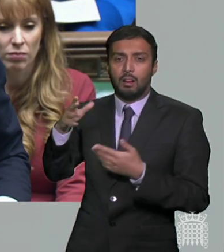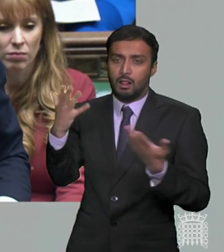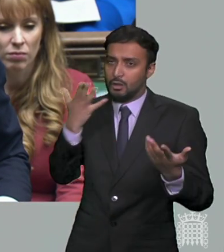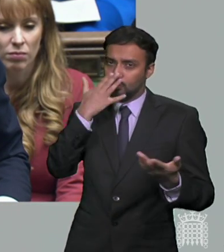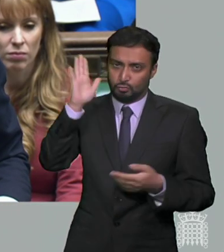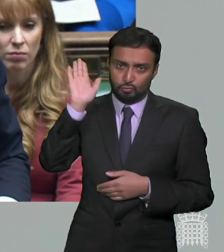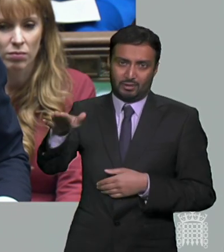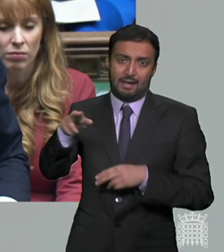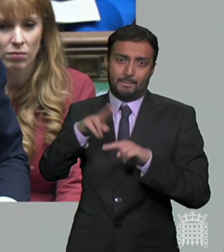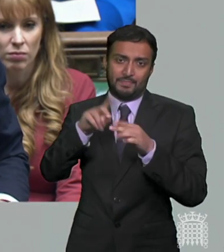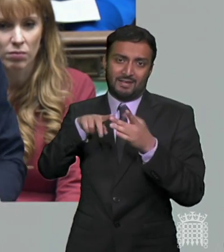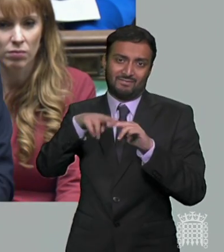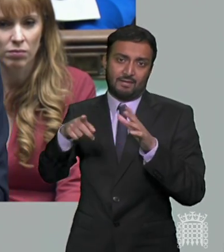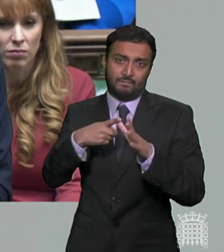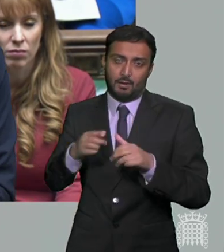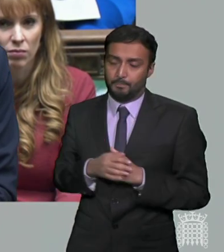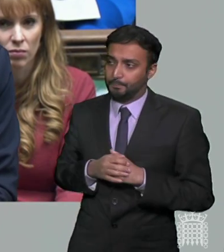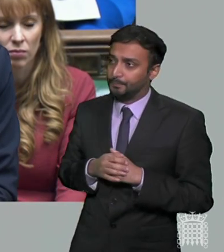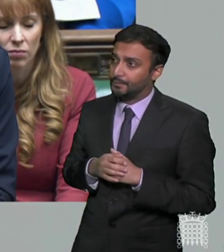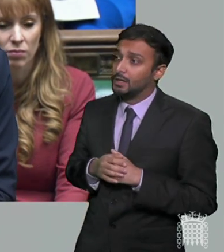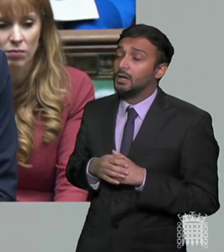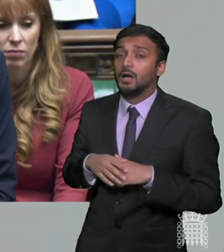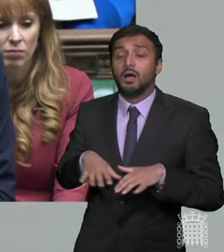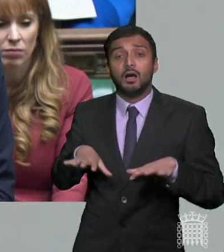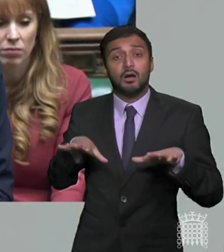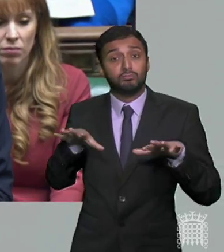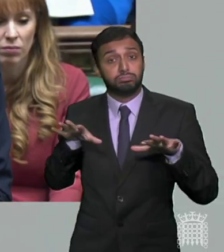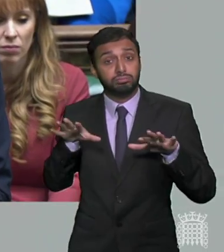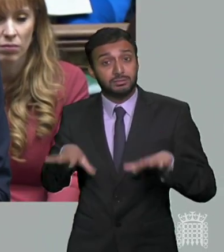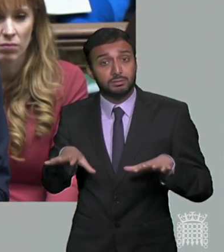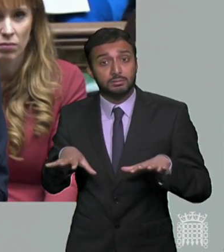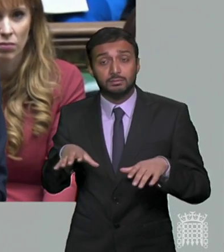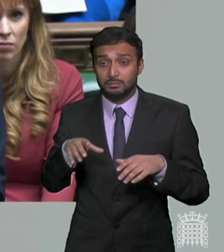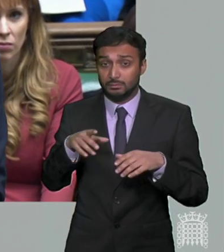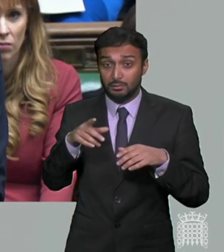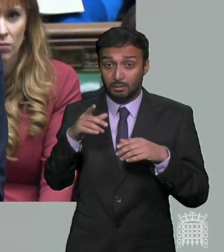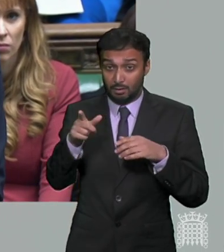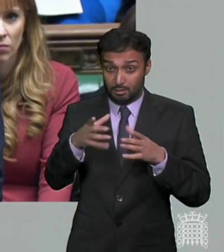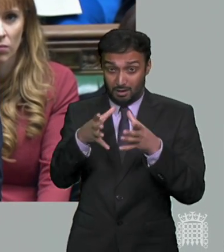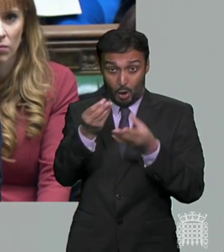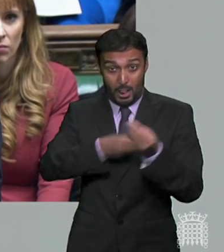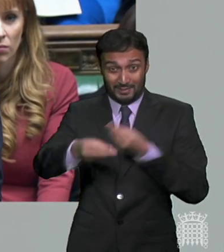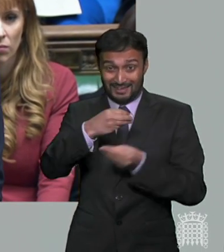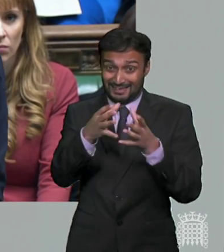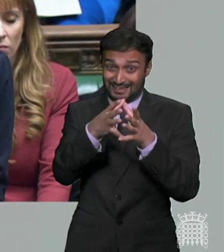Britain faces the lowest growth of any OECD nation over the next two years.